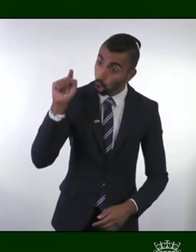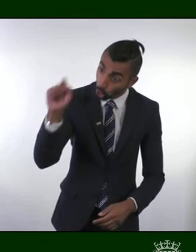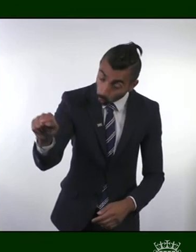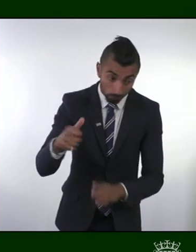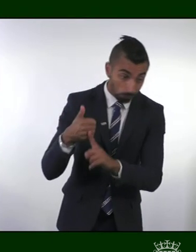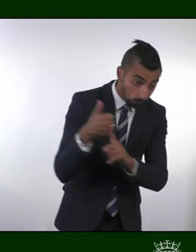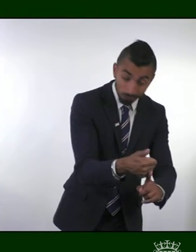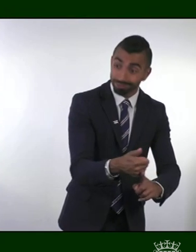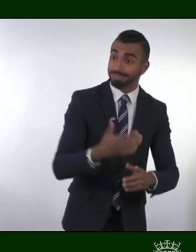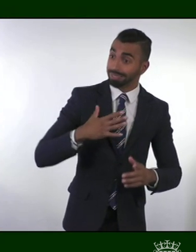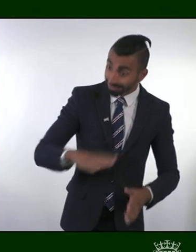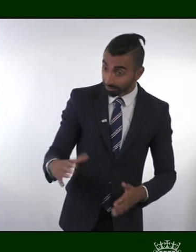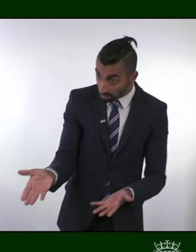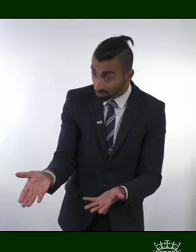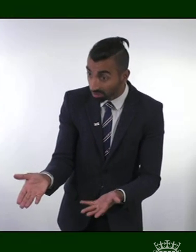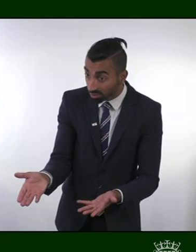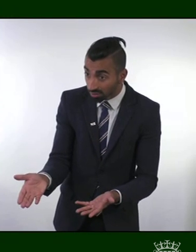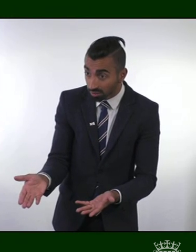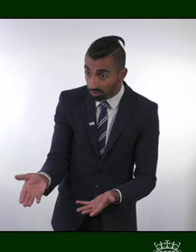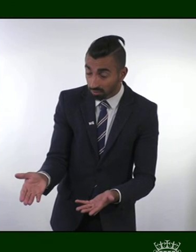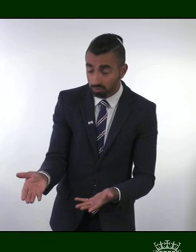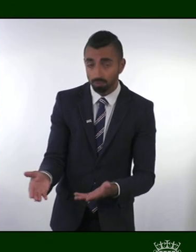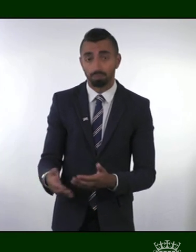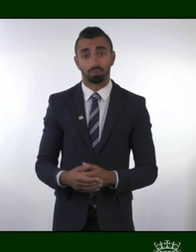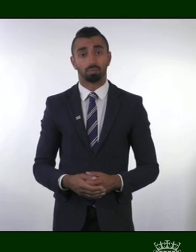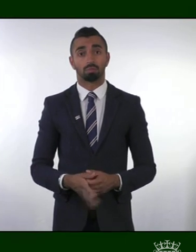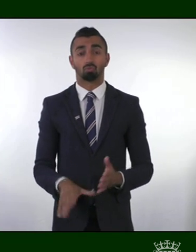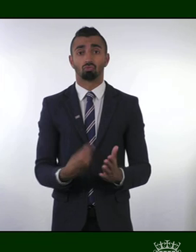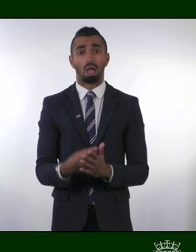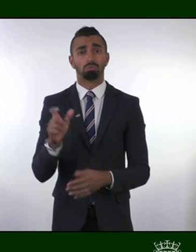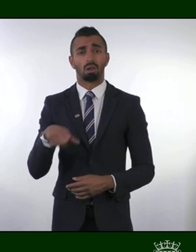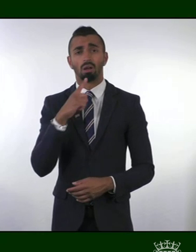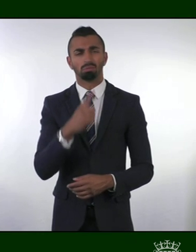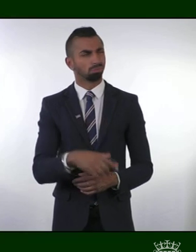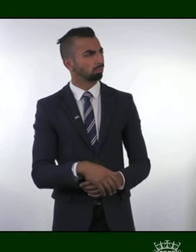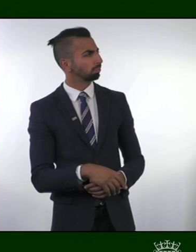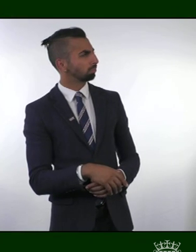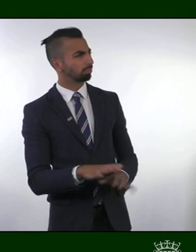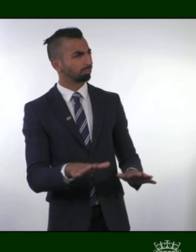I have not avoided answering the question; I have answered it not just today, but on every other occasion that I have been at this Dispatch Box.